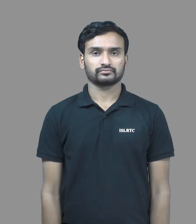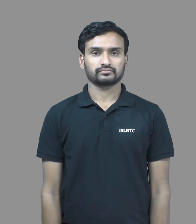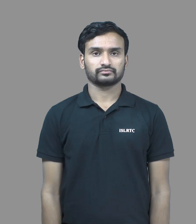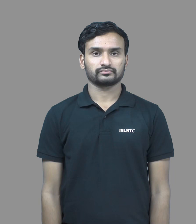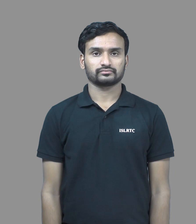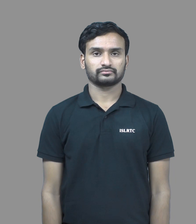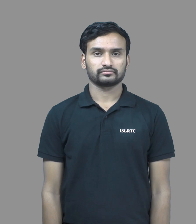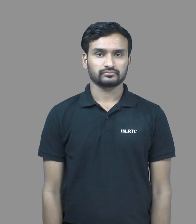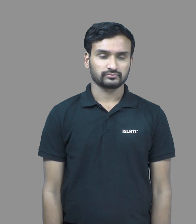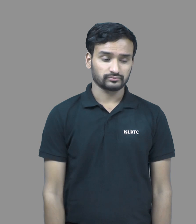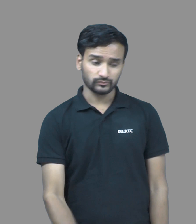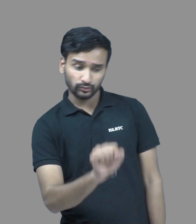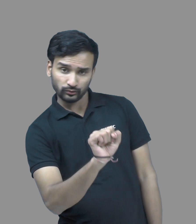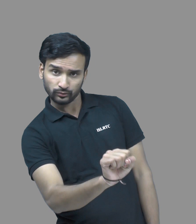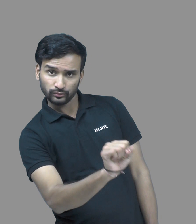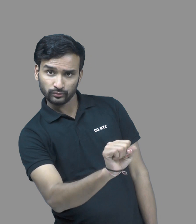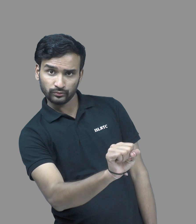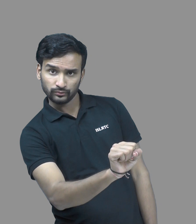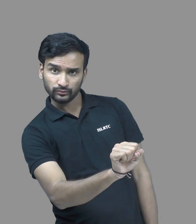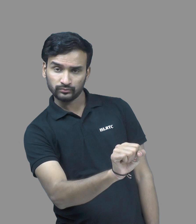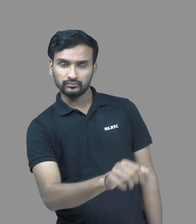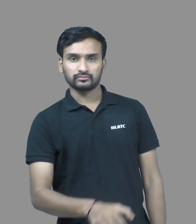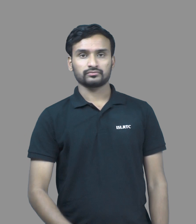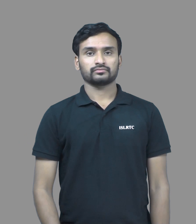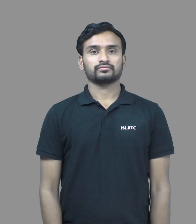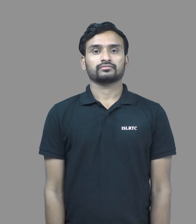Its